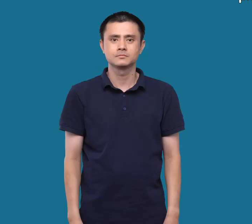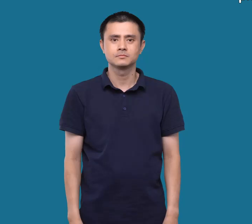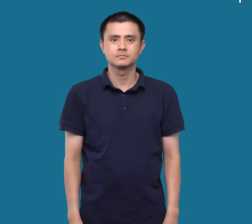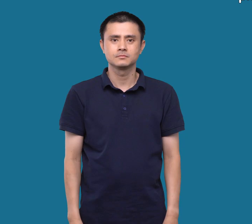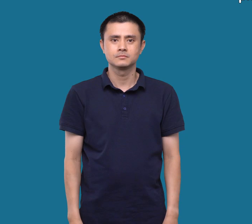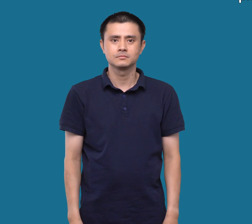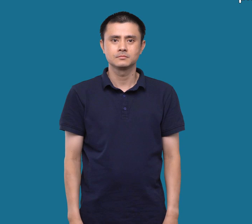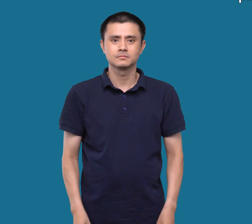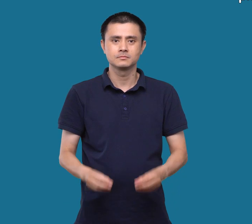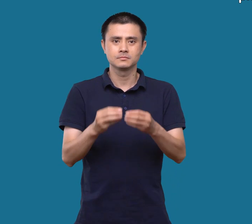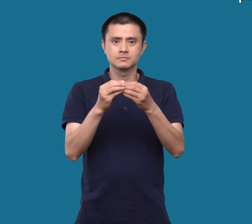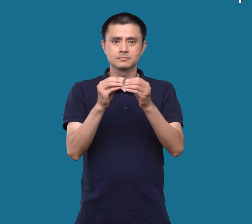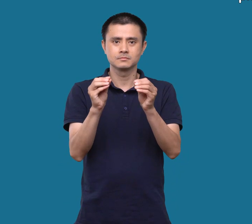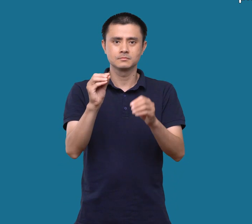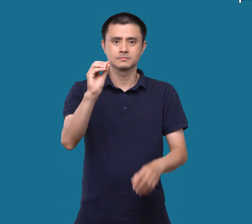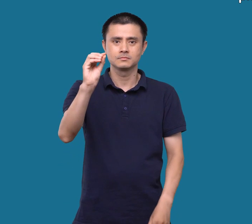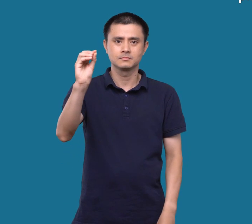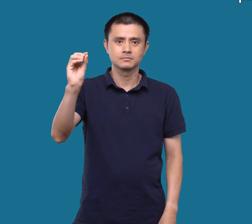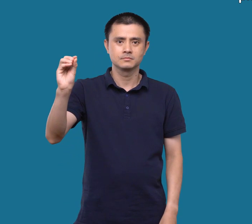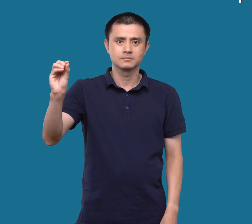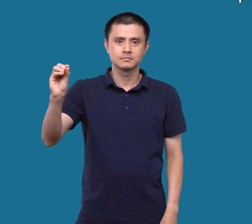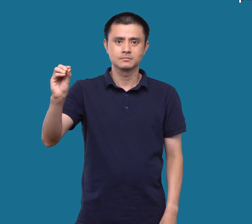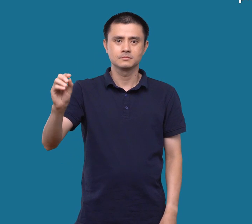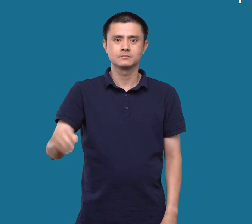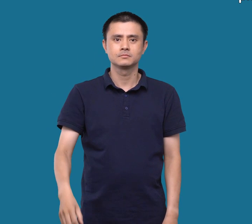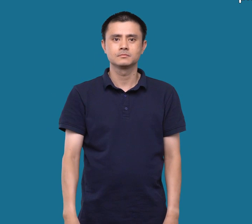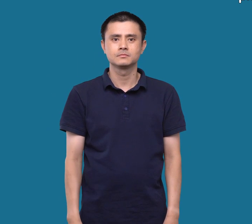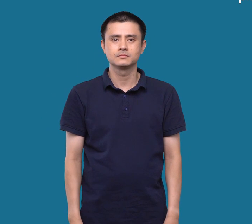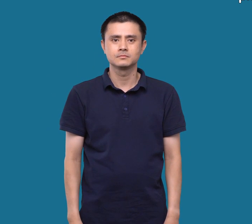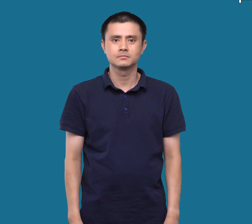phấn (viết bảng)